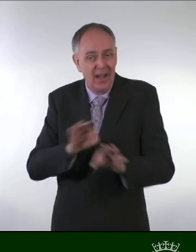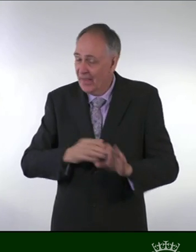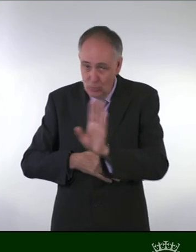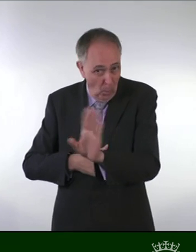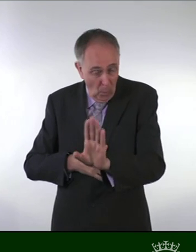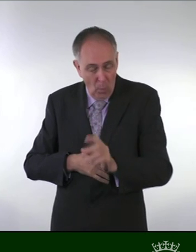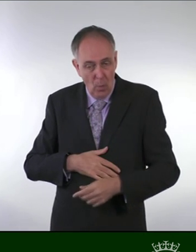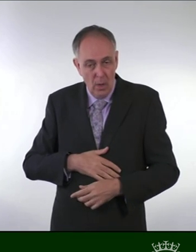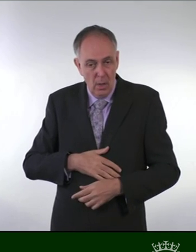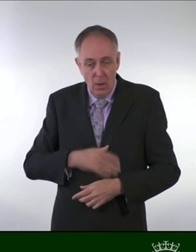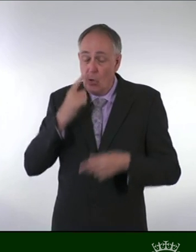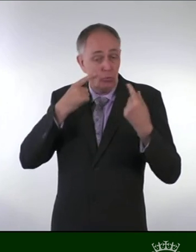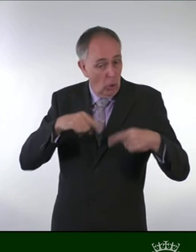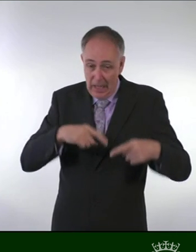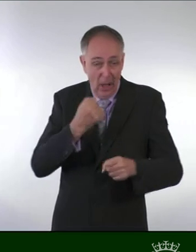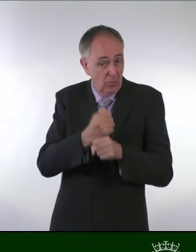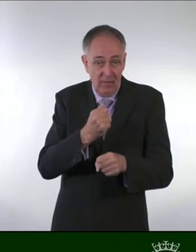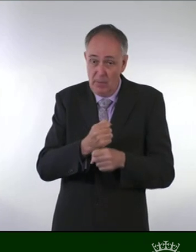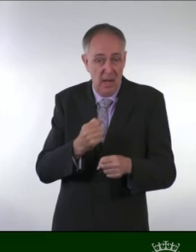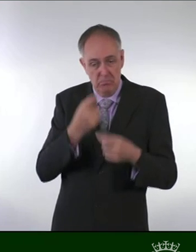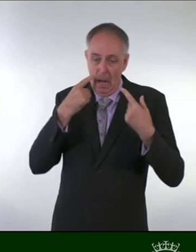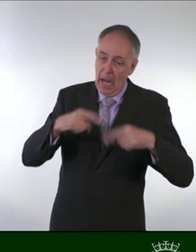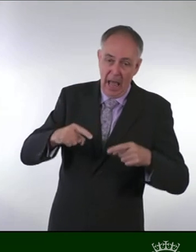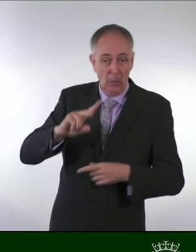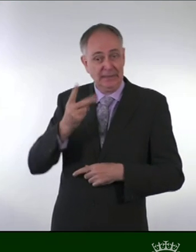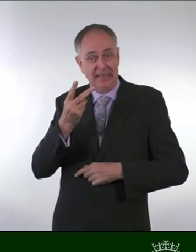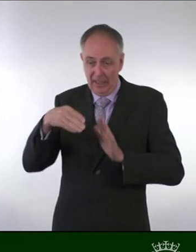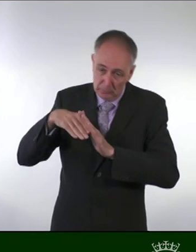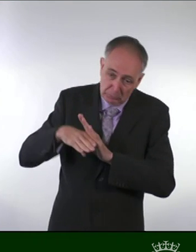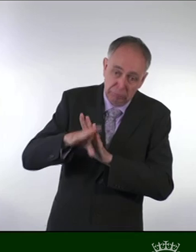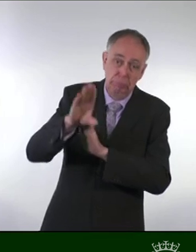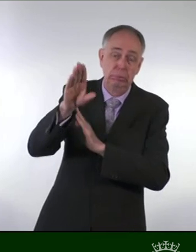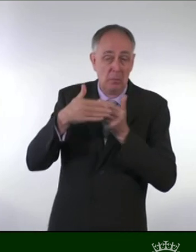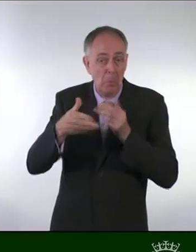And we won’t allow the Government to risk a second wave of deaths without learning from their mistakes.”